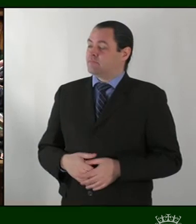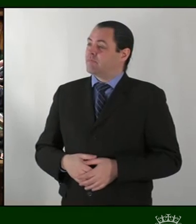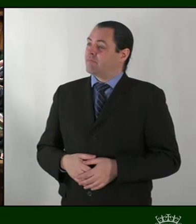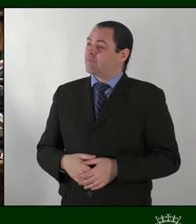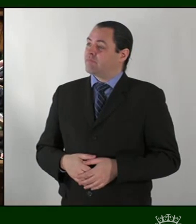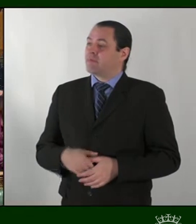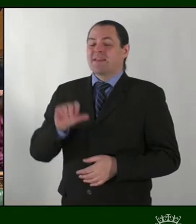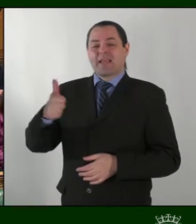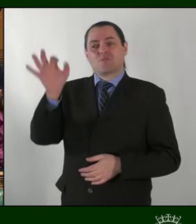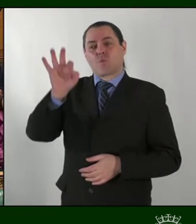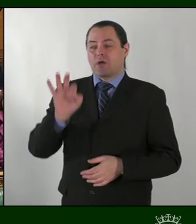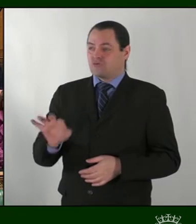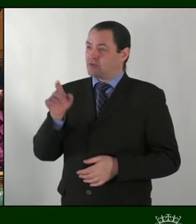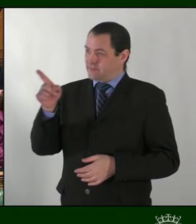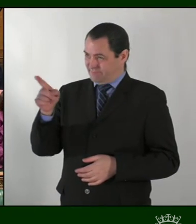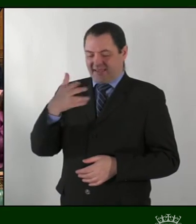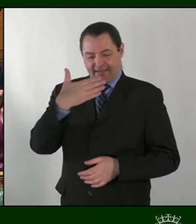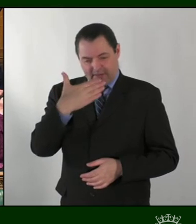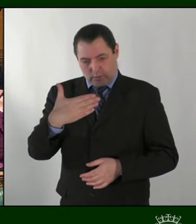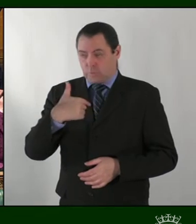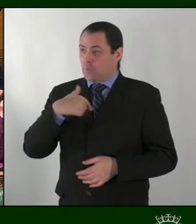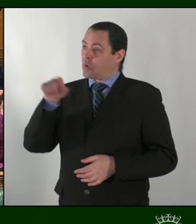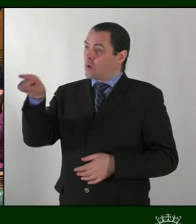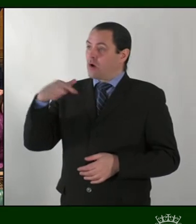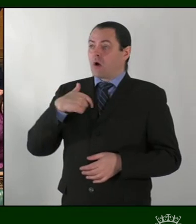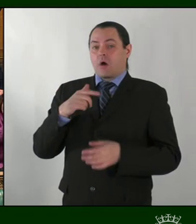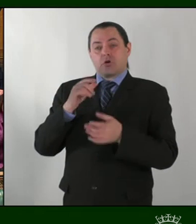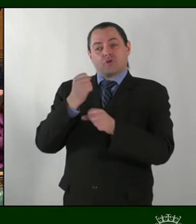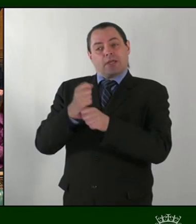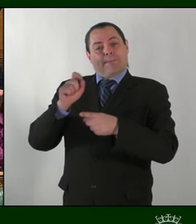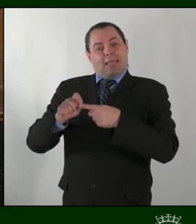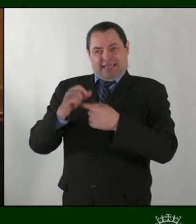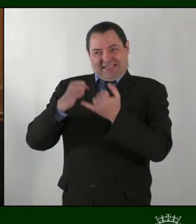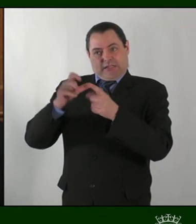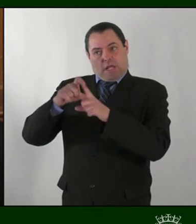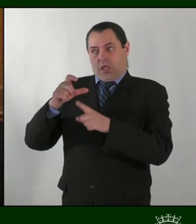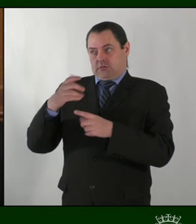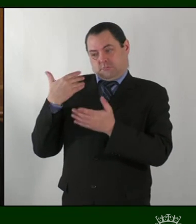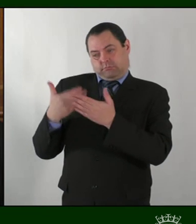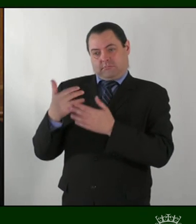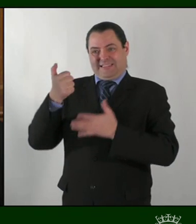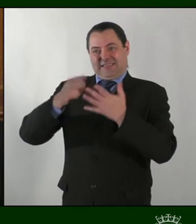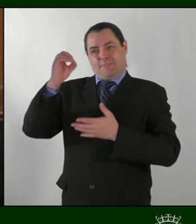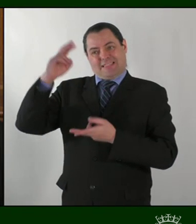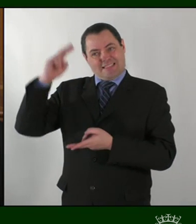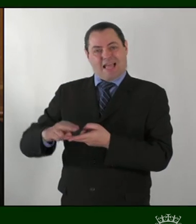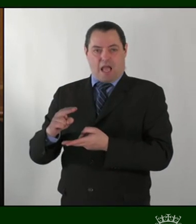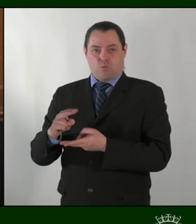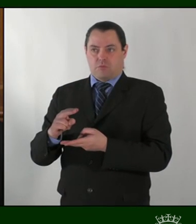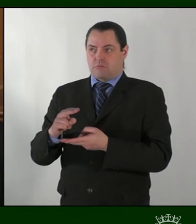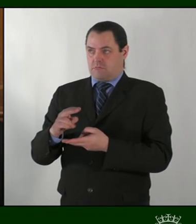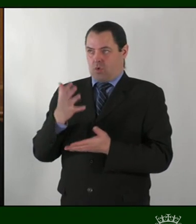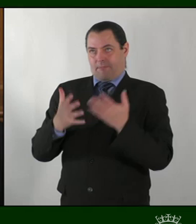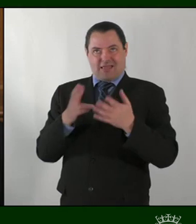Since 2015, the number of GPs working in Sunderland has fallen by 16%—much higher than the national average.